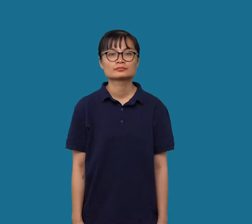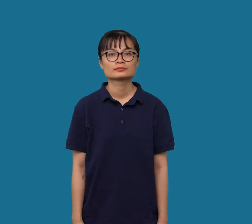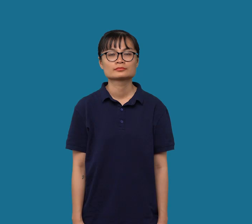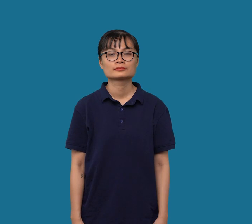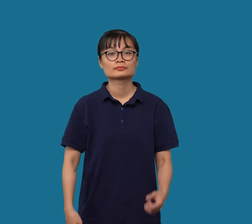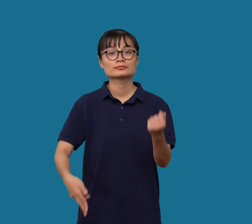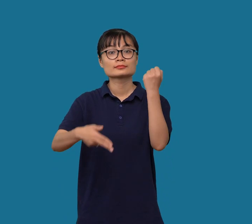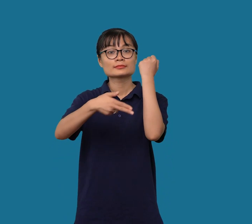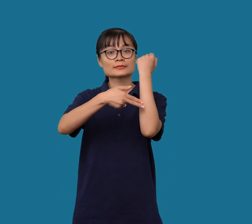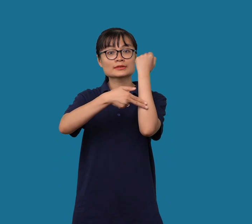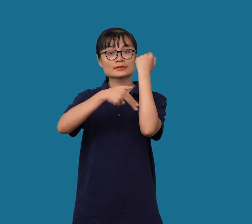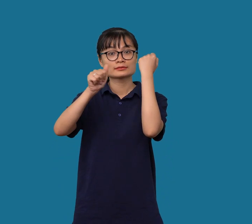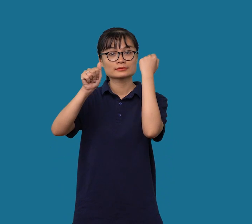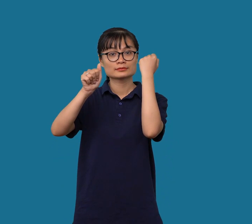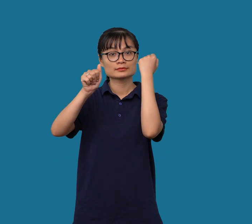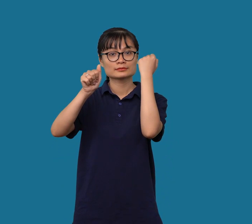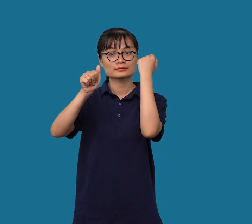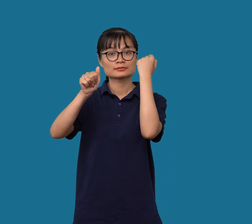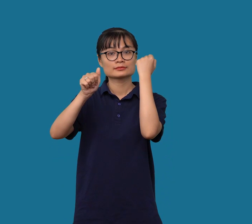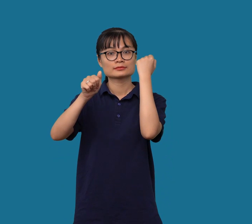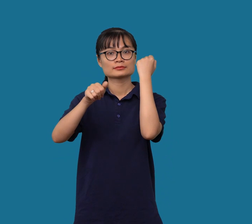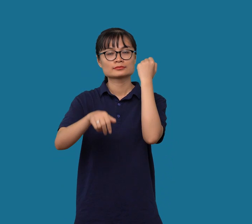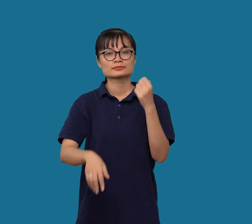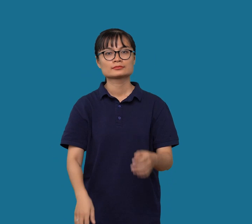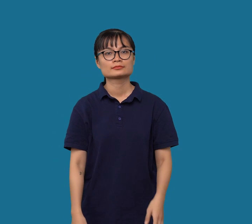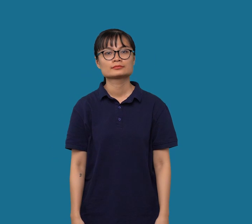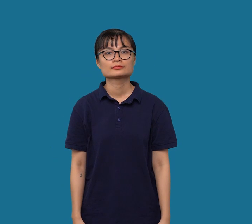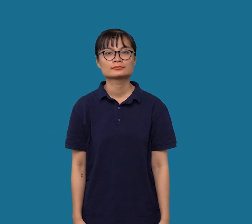xứ Nghệ